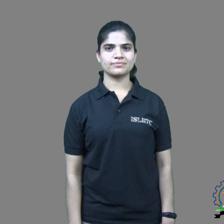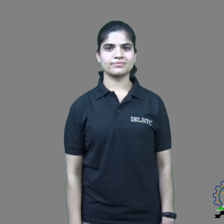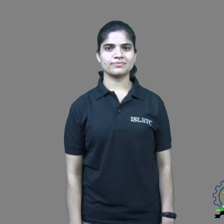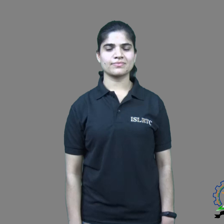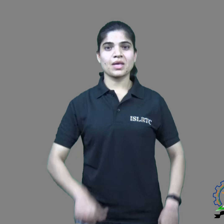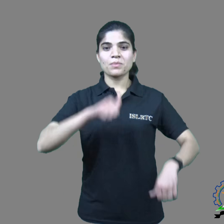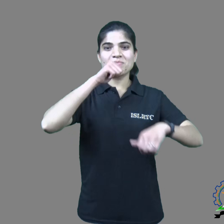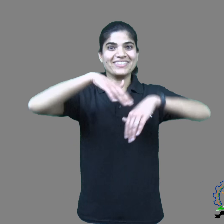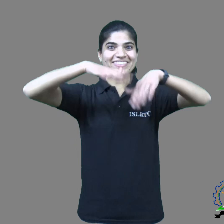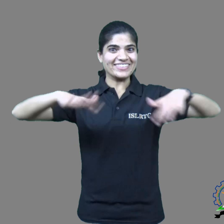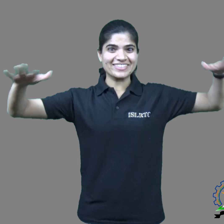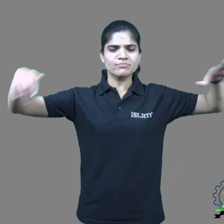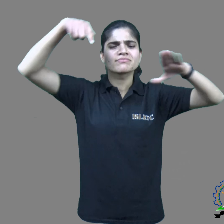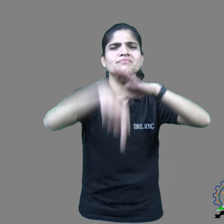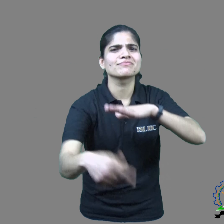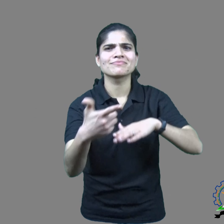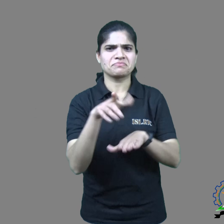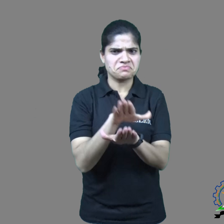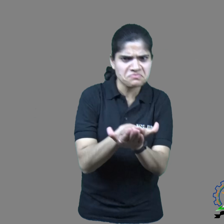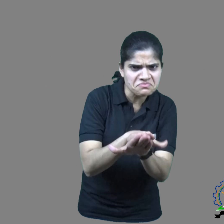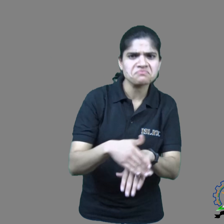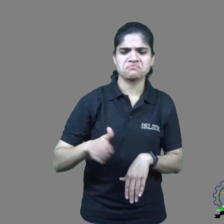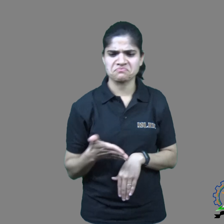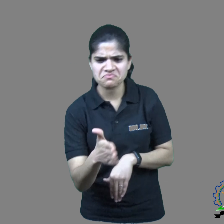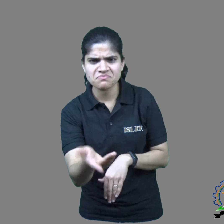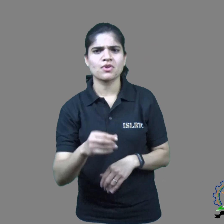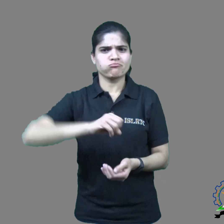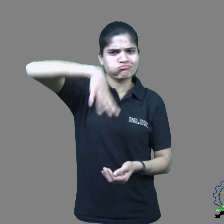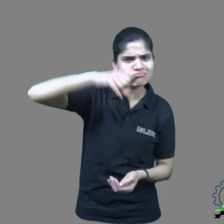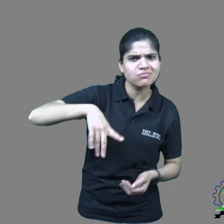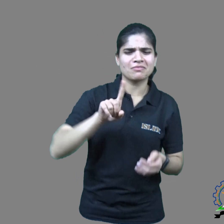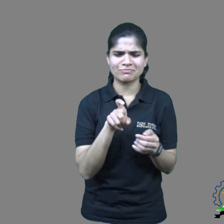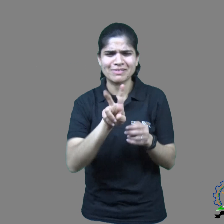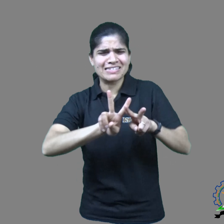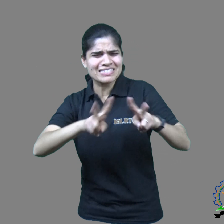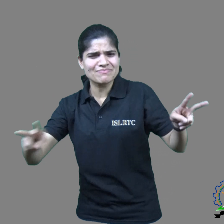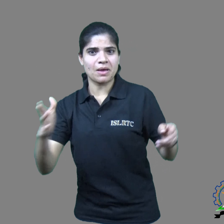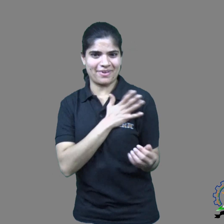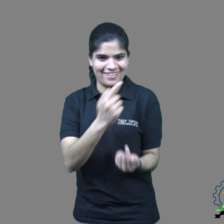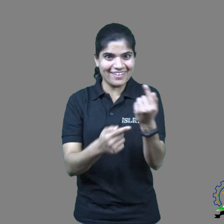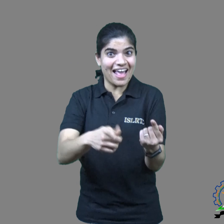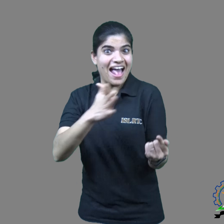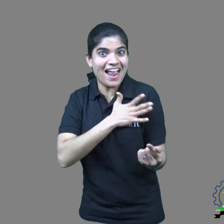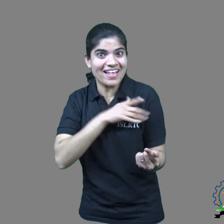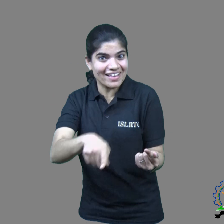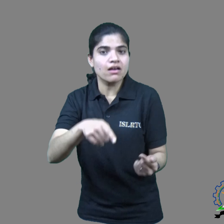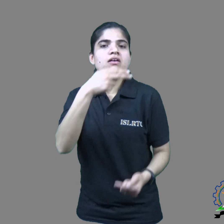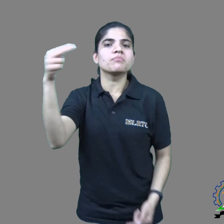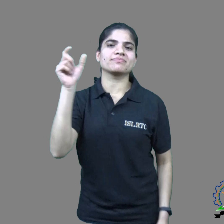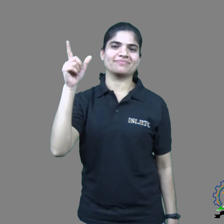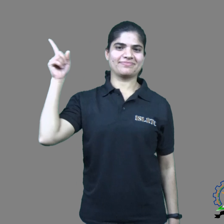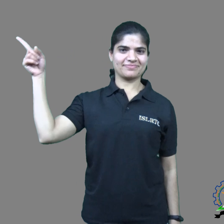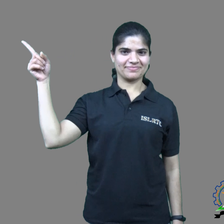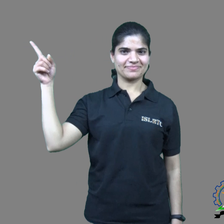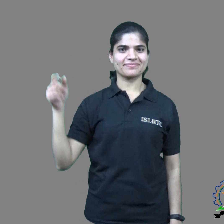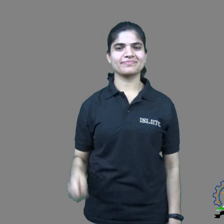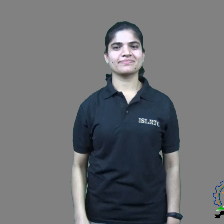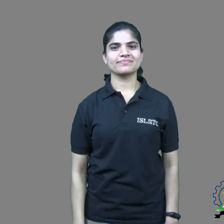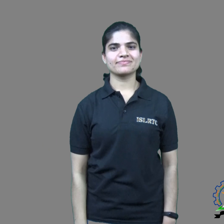Sea Life Marine Life Ocean Life